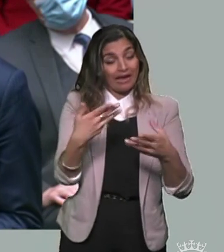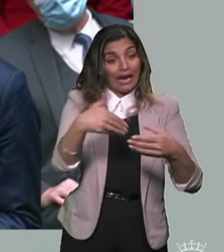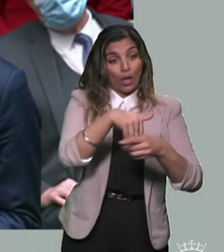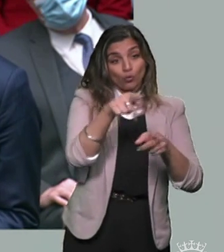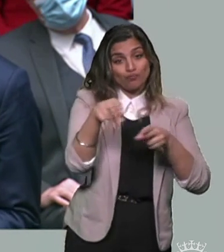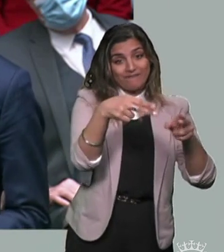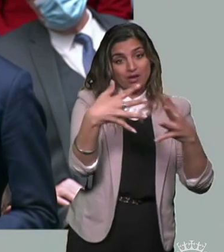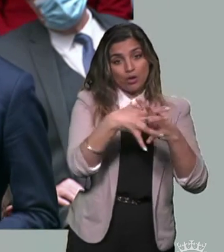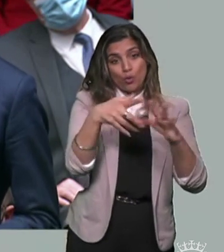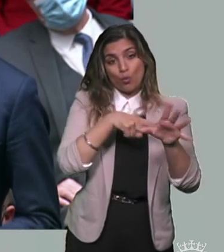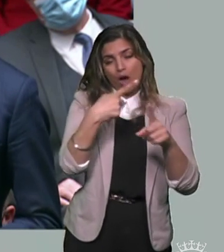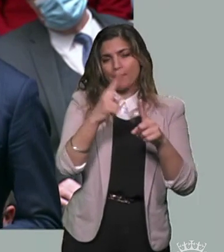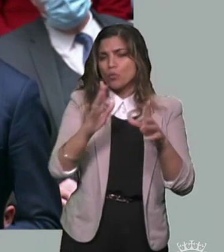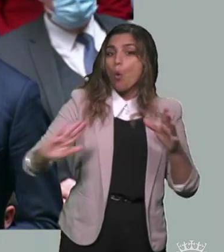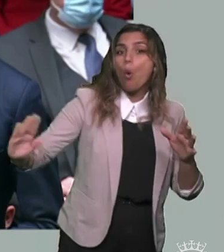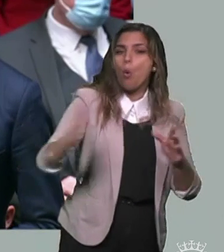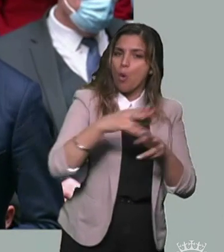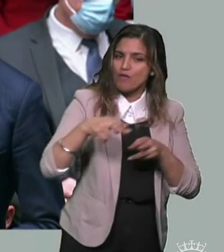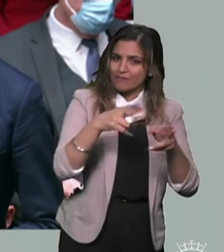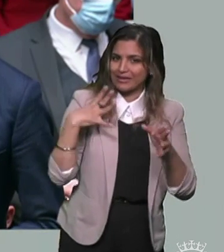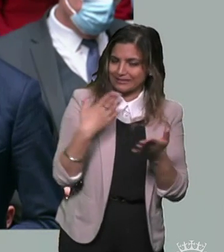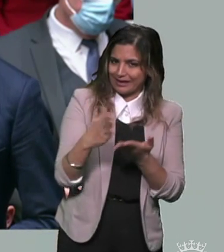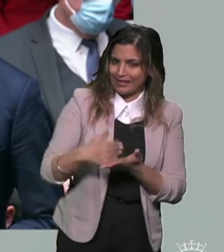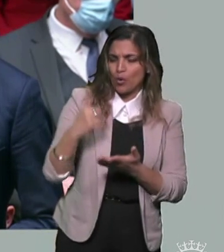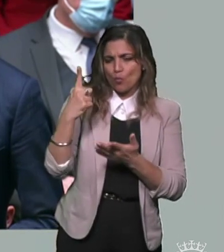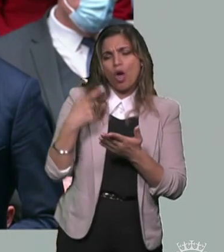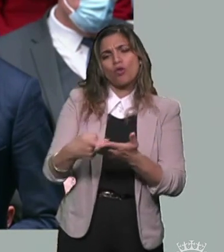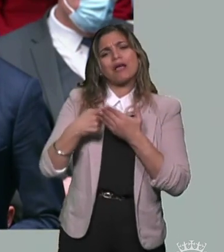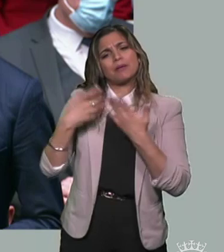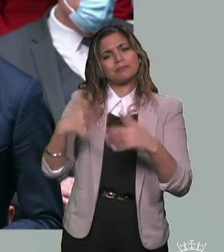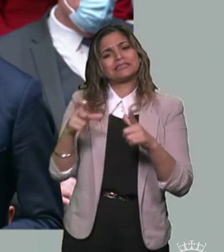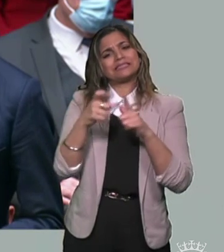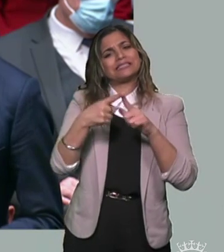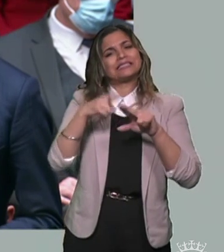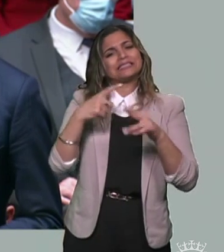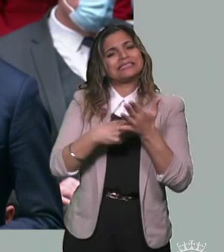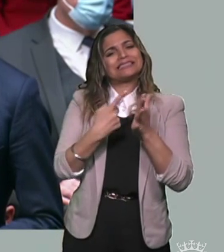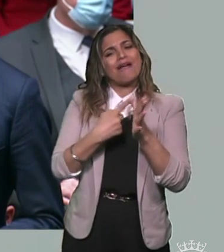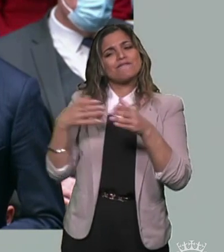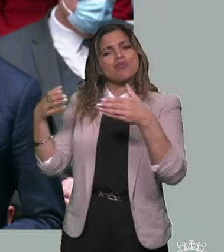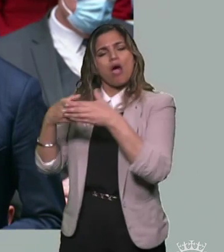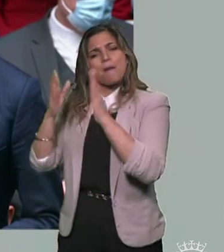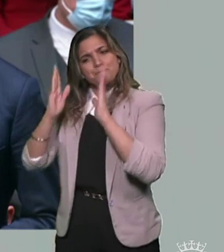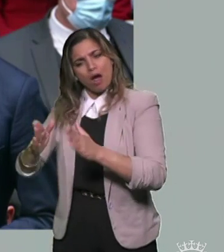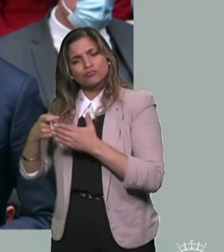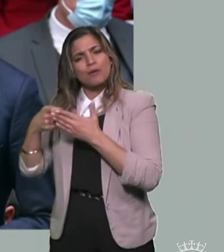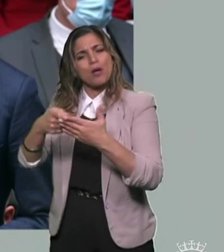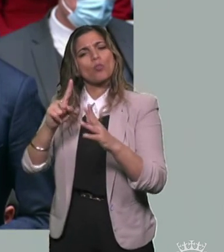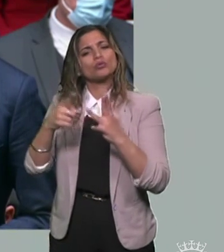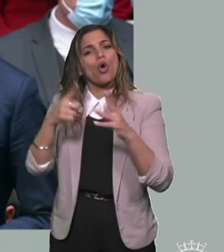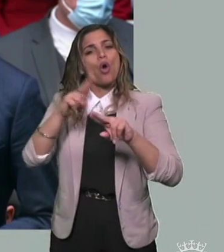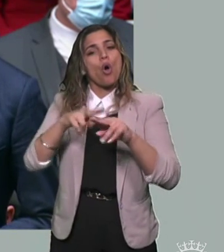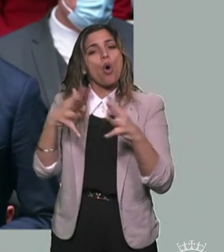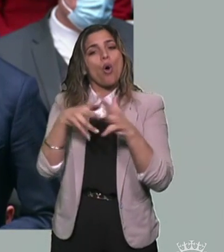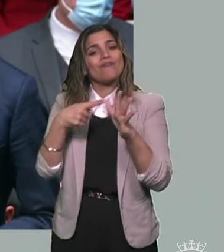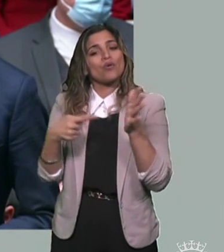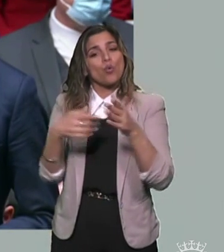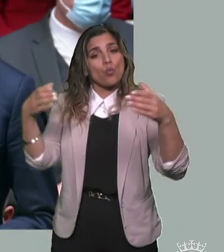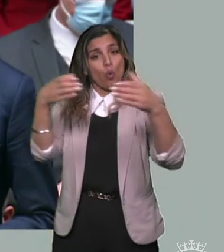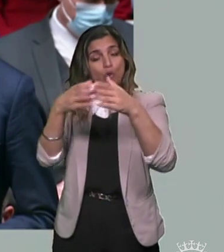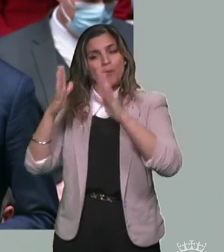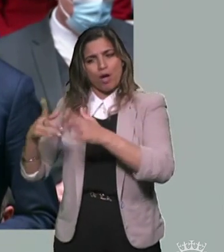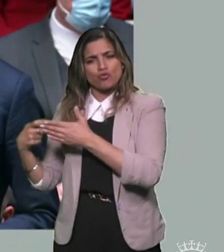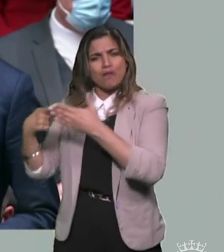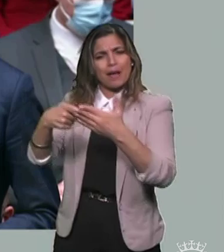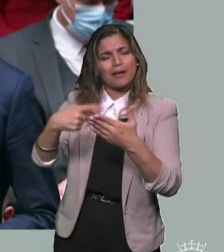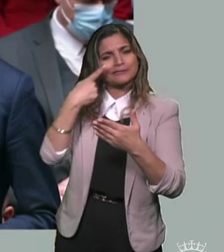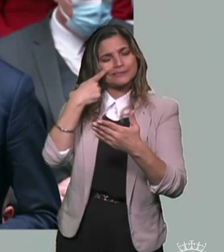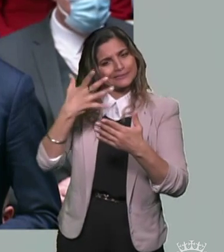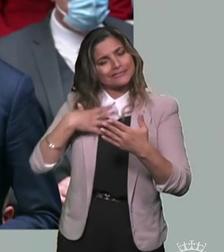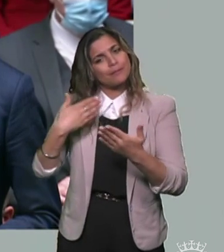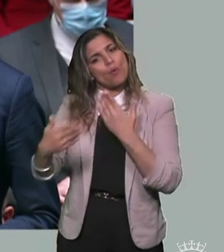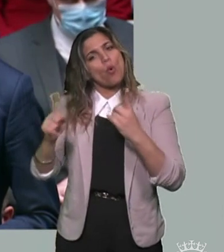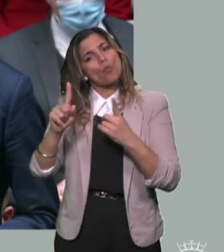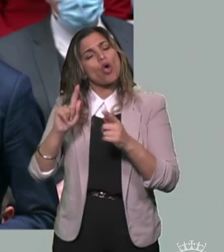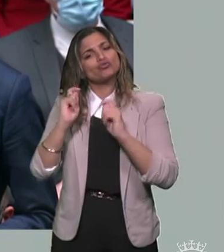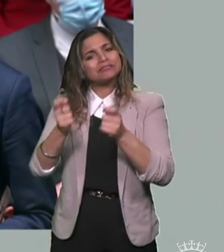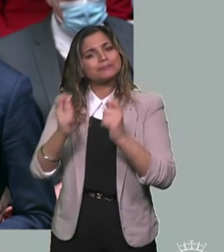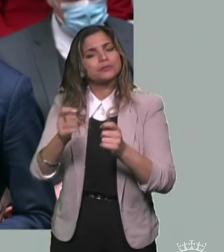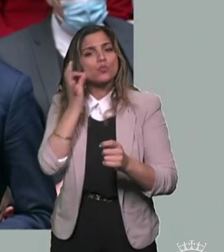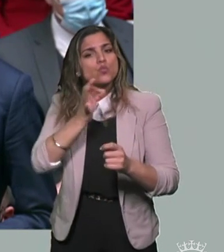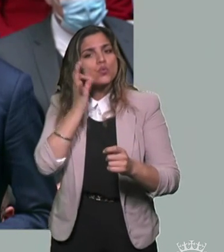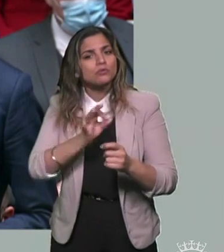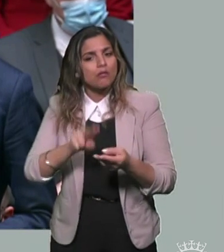One recommendation was that the Department for Environment, Food and Rural Affairs should give guidance to Ofwat to require water companies to invest much more in water treatment in the next round of capital spending approvals.